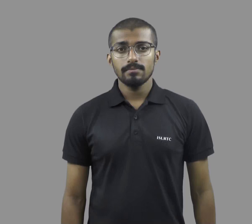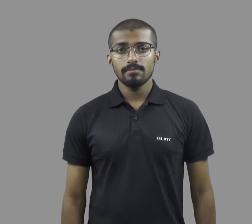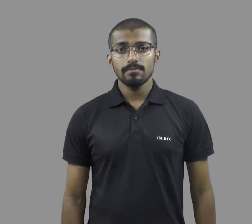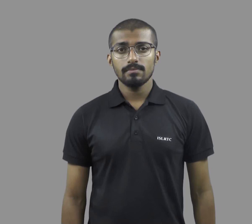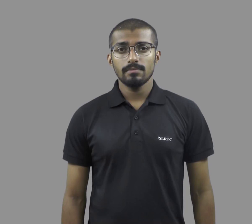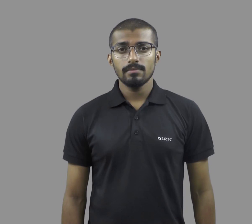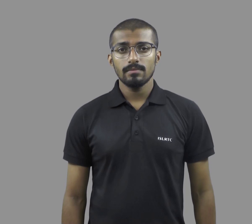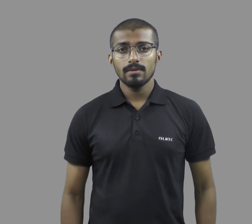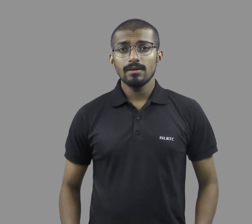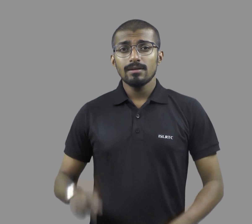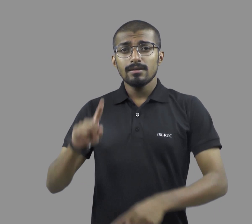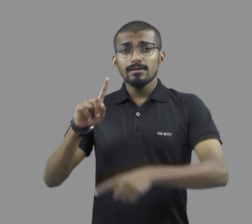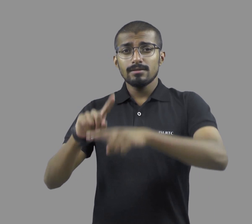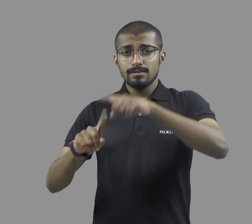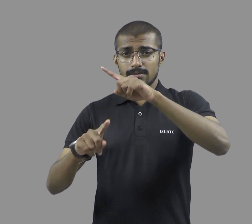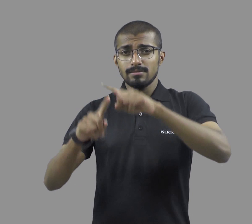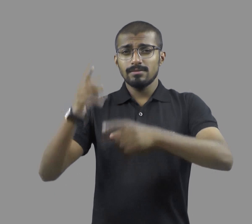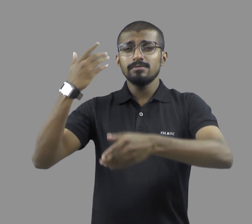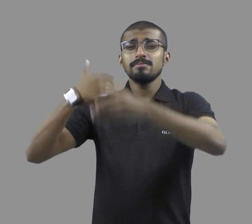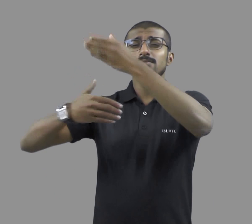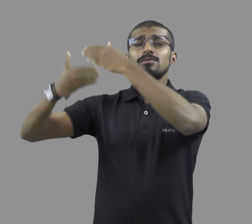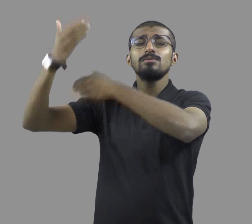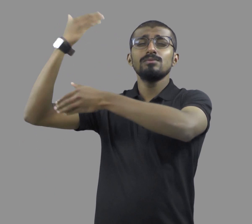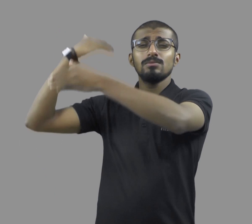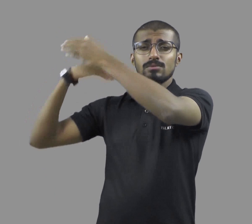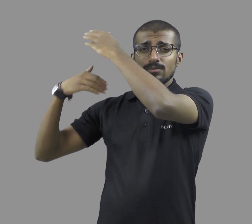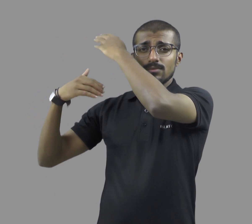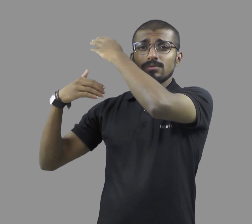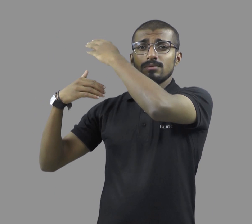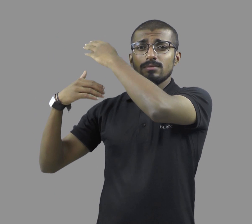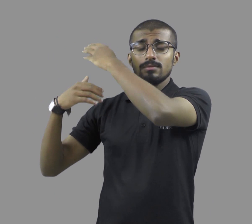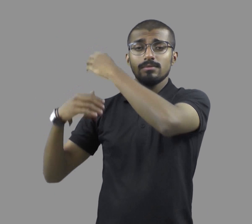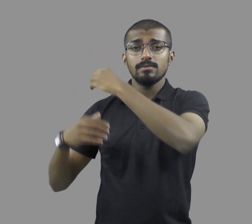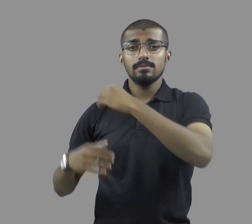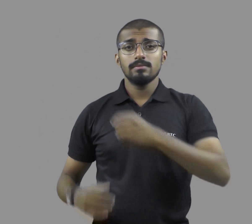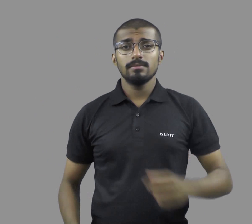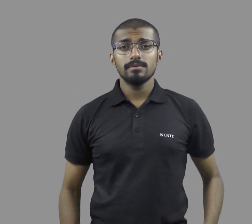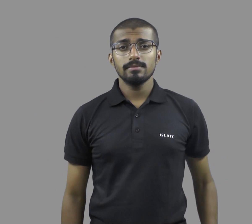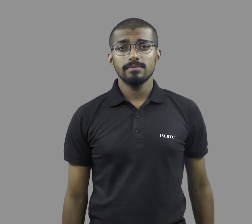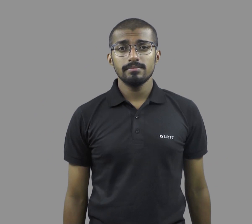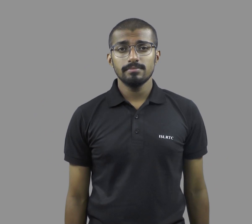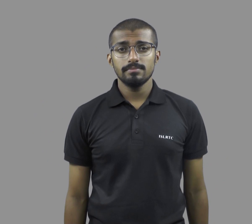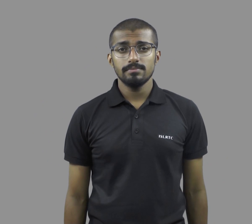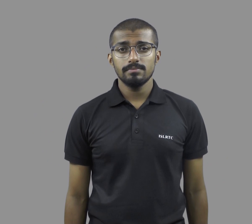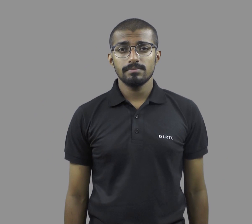History